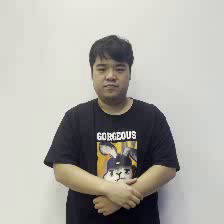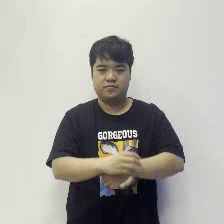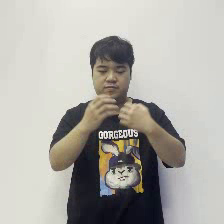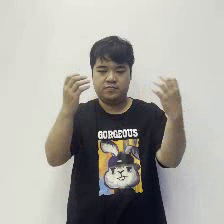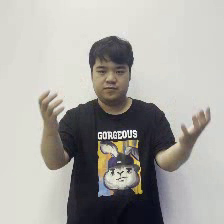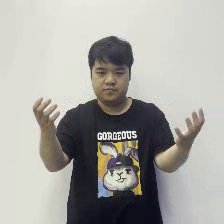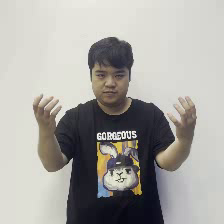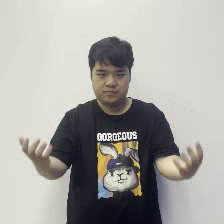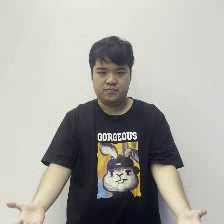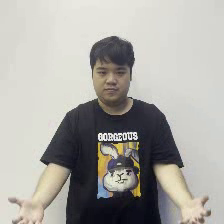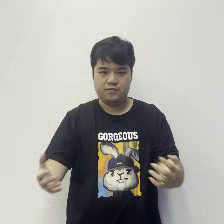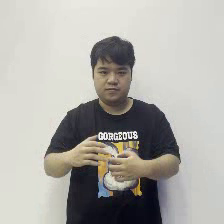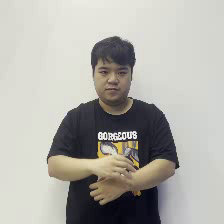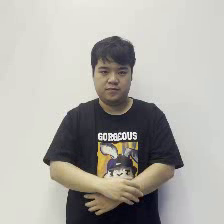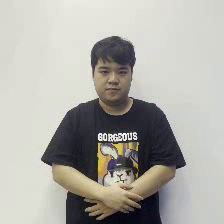Nặng